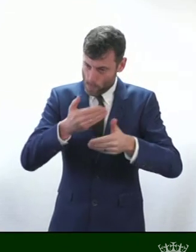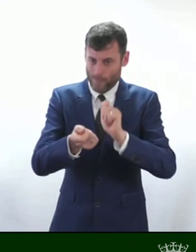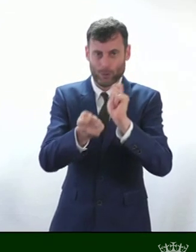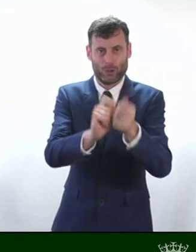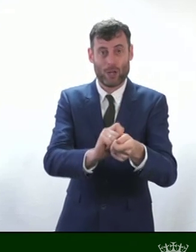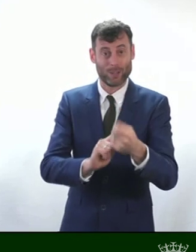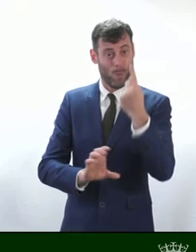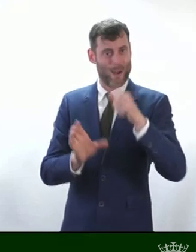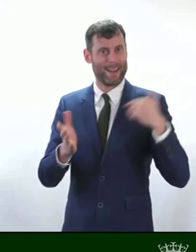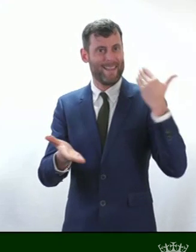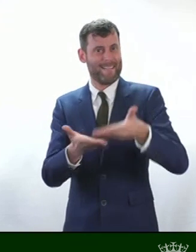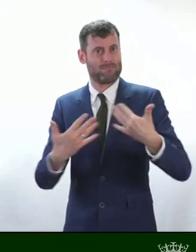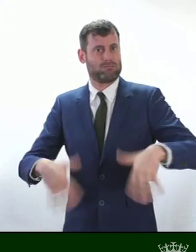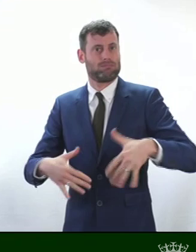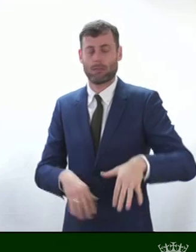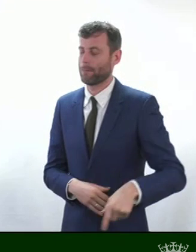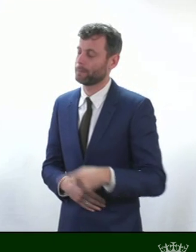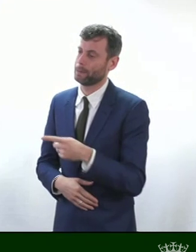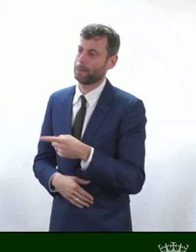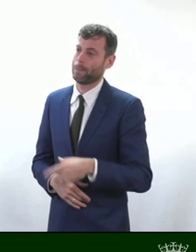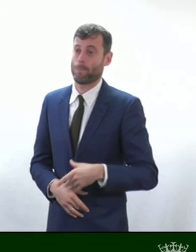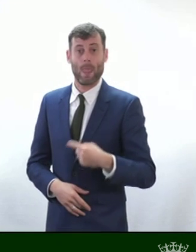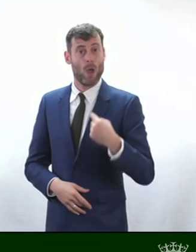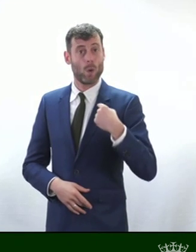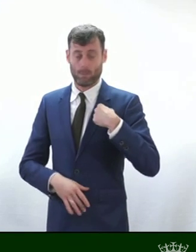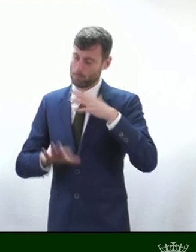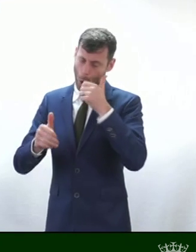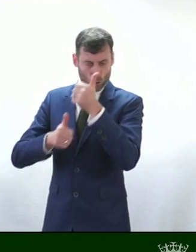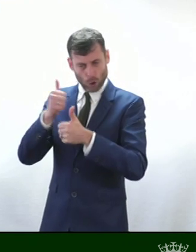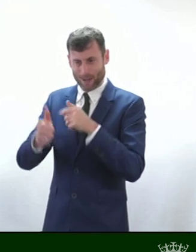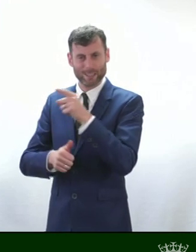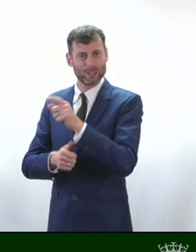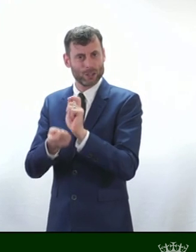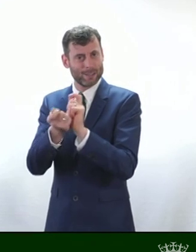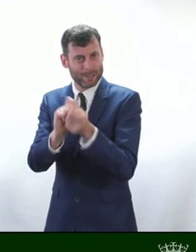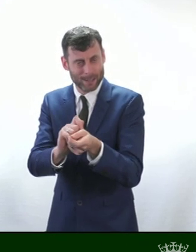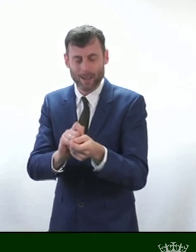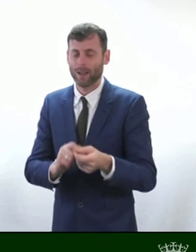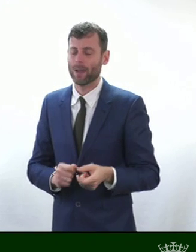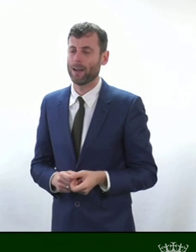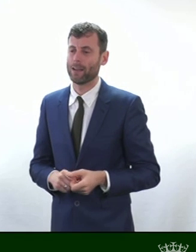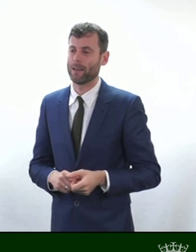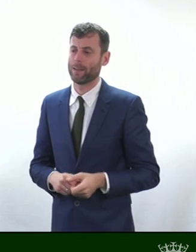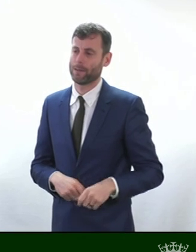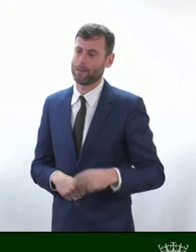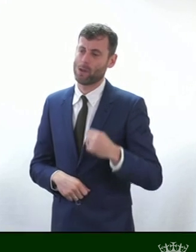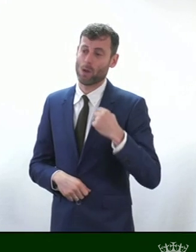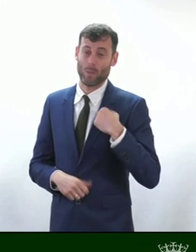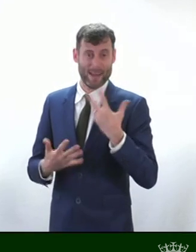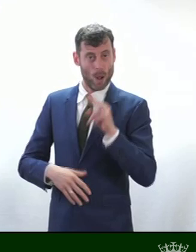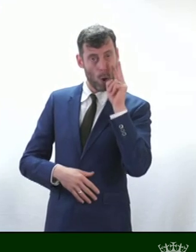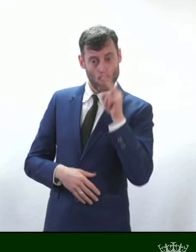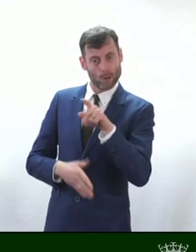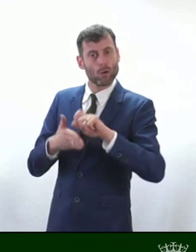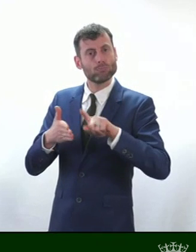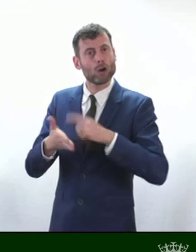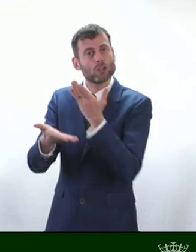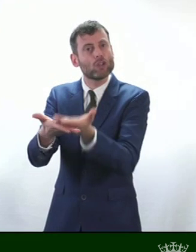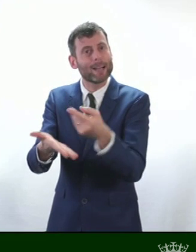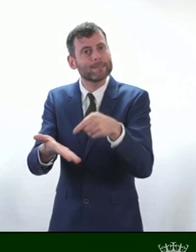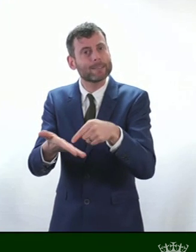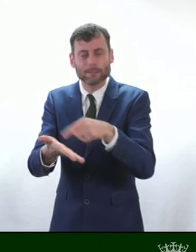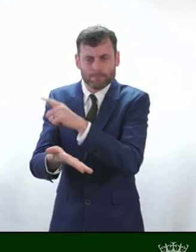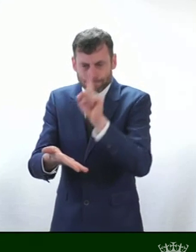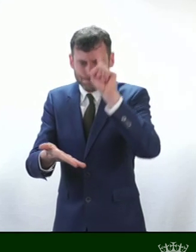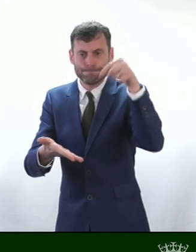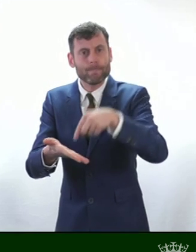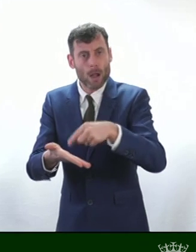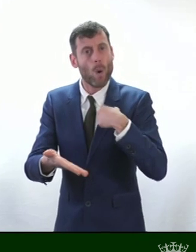The Department for Business, Energy and Industrial Strategy is looking very seriously at the project that he mentions.